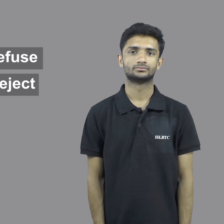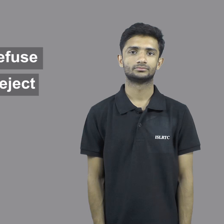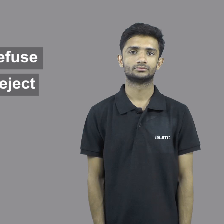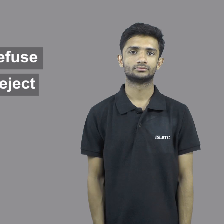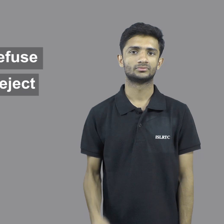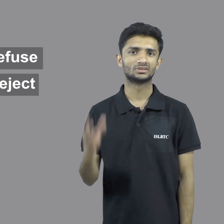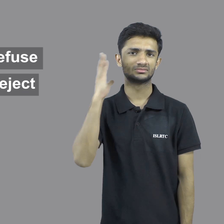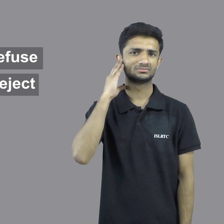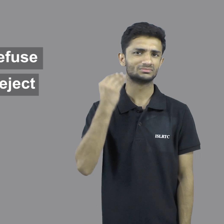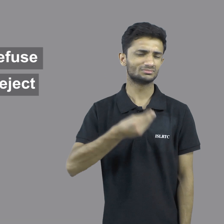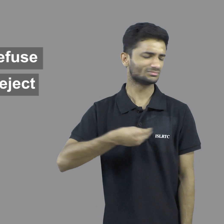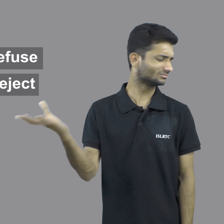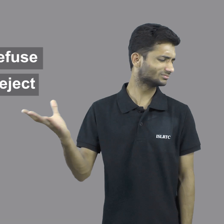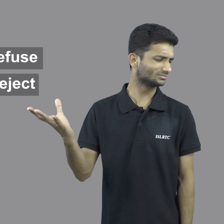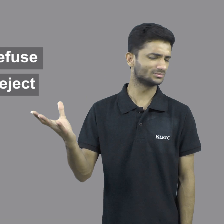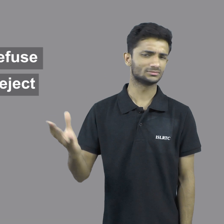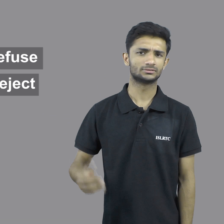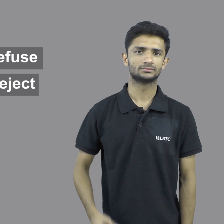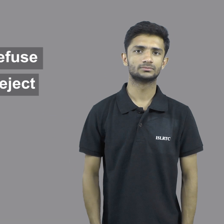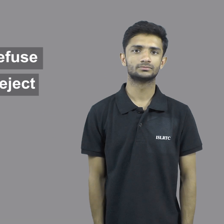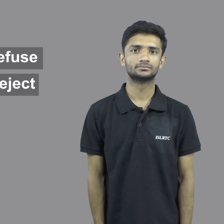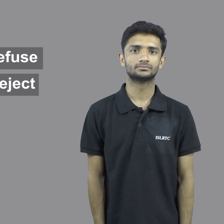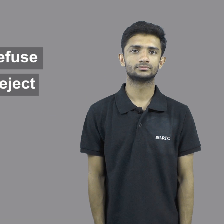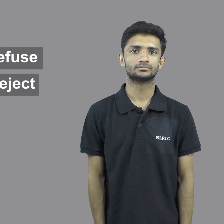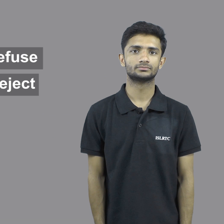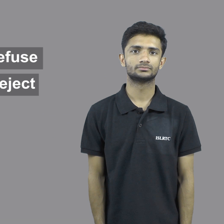Refuse Reject